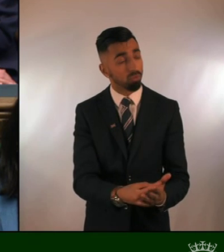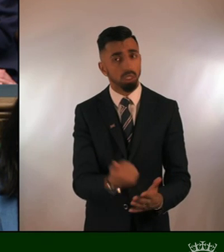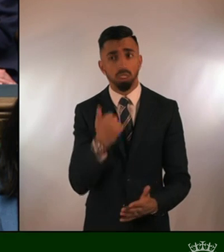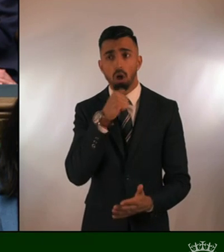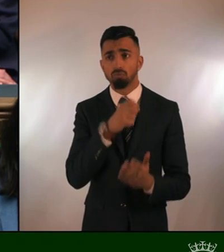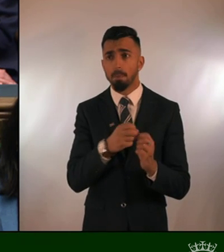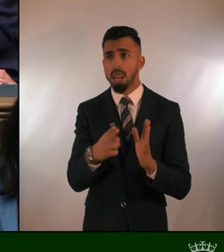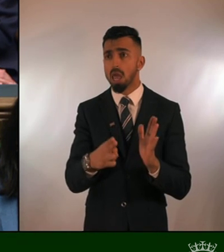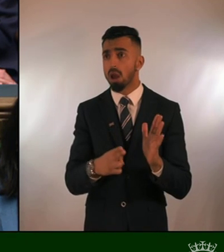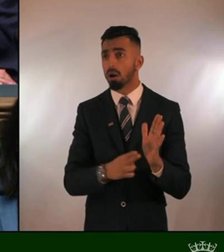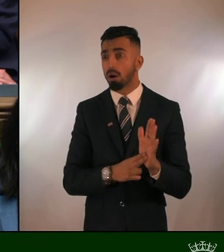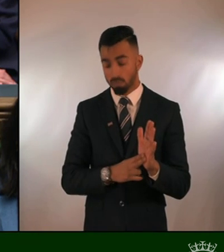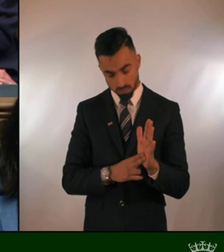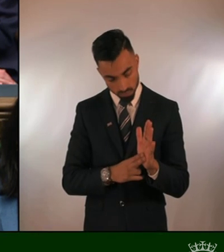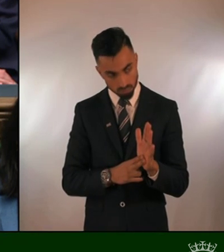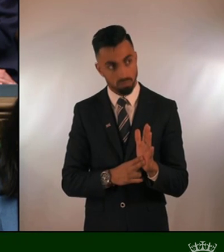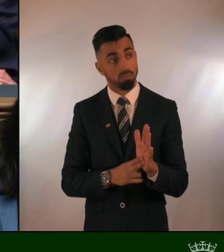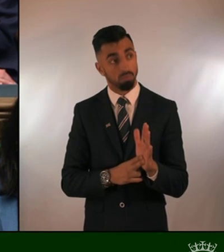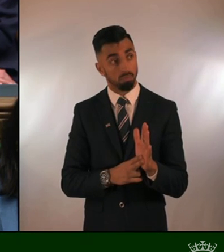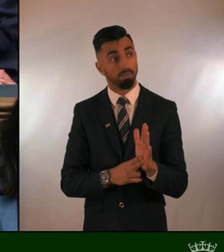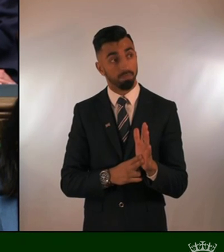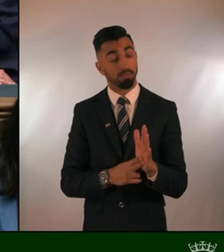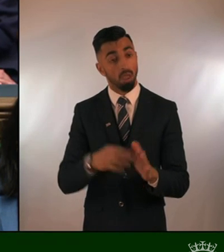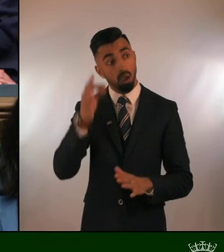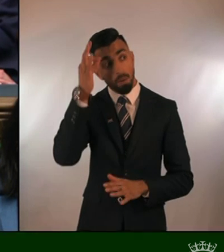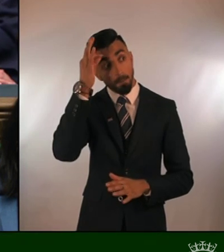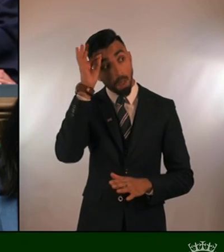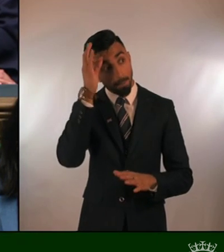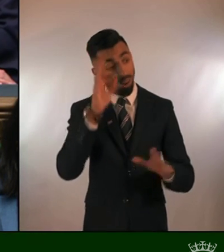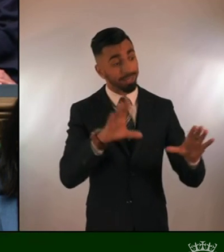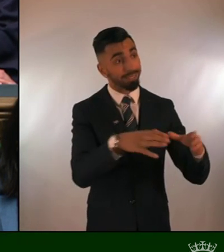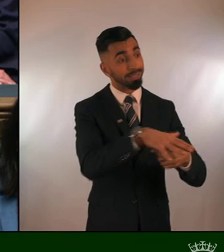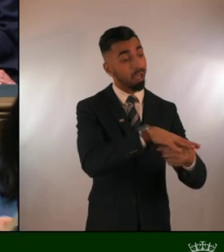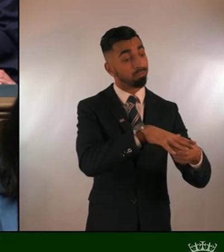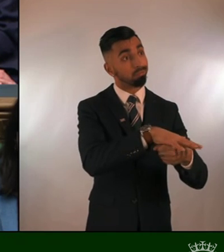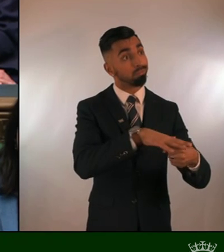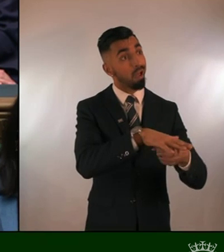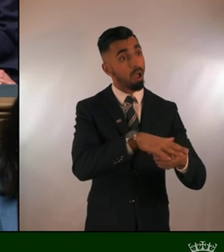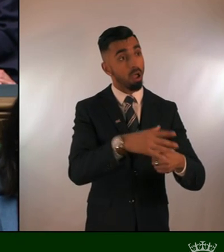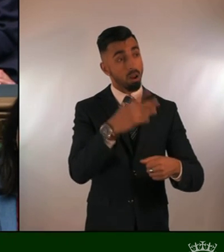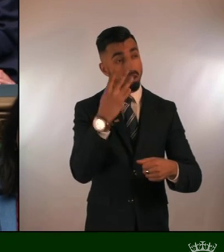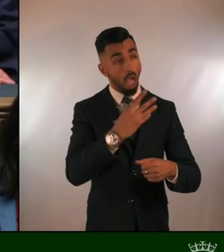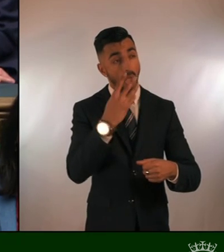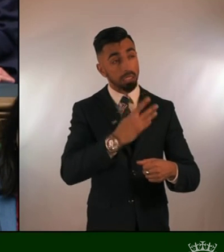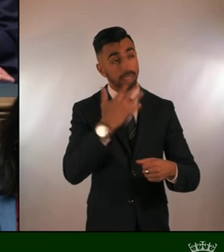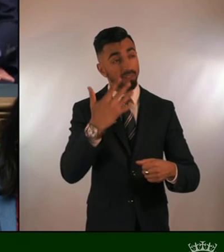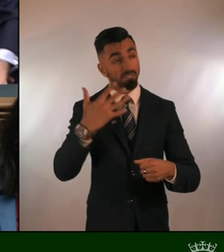Public net investment will, in real terms, be the highest it has been since 1955.